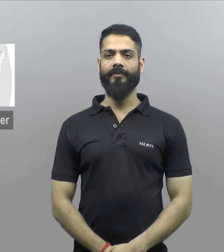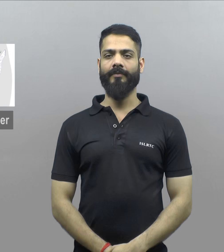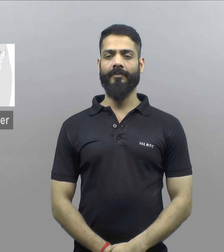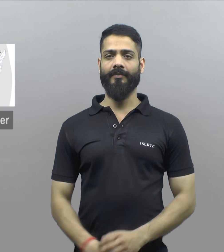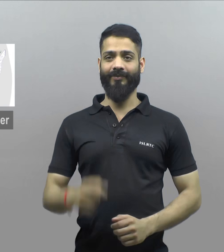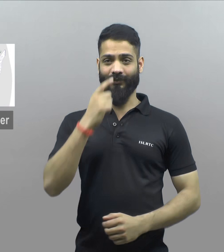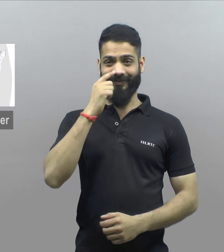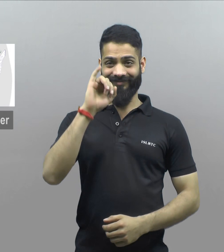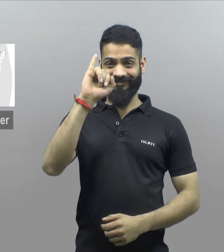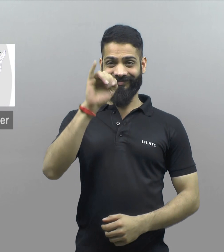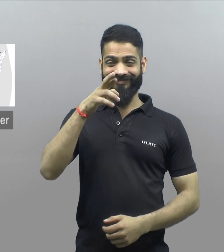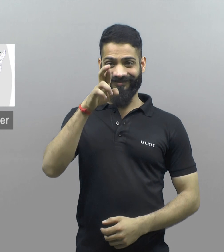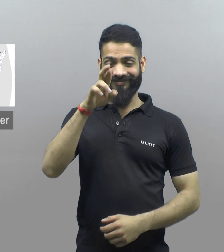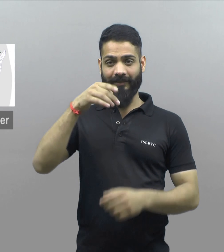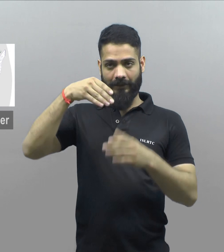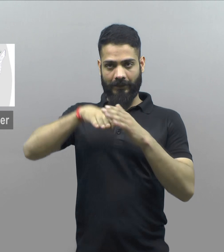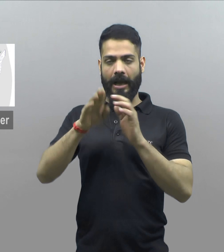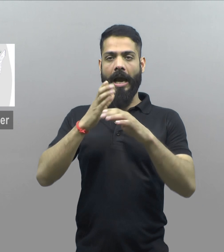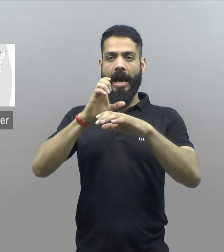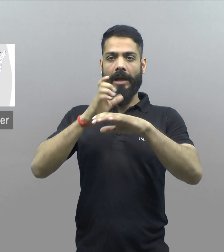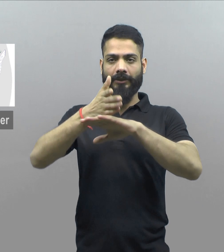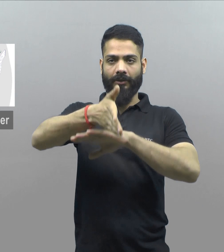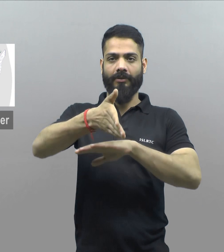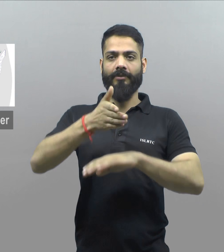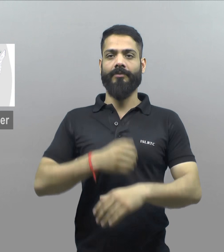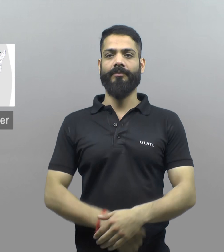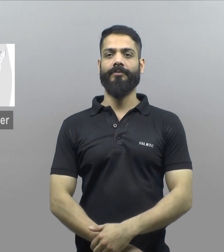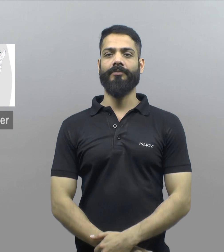Vaginal Cancer